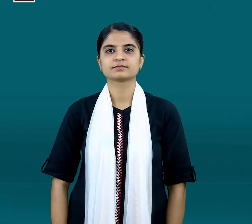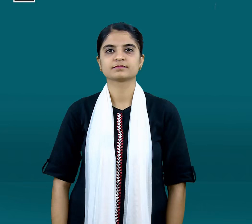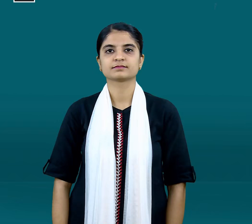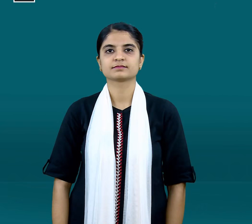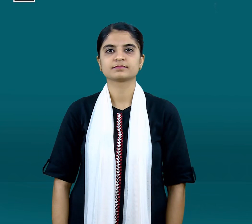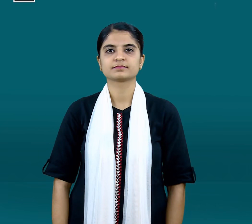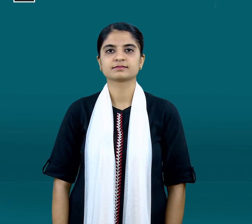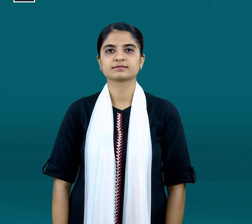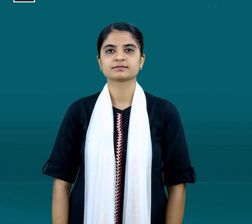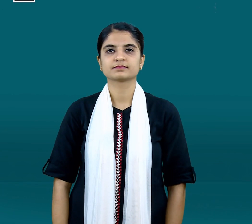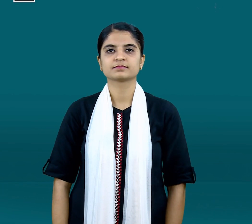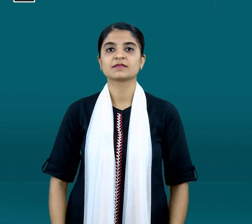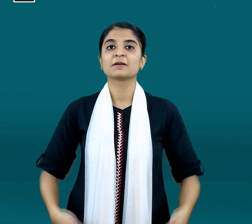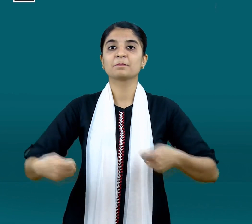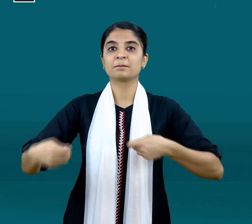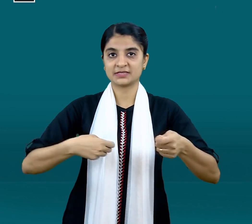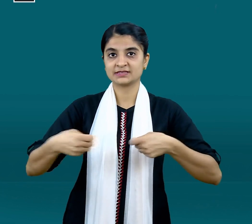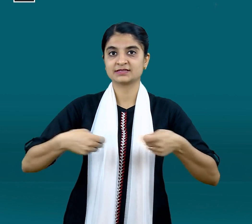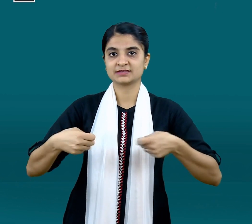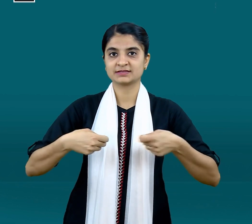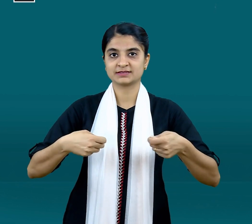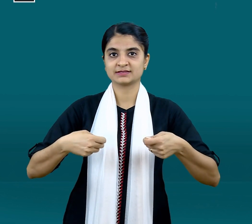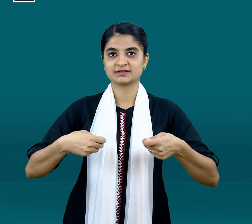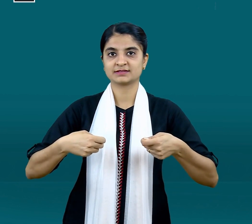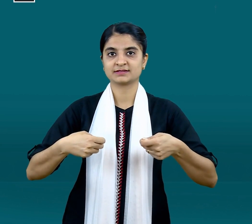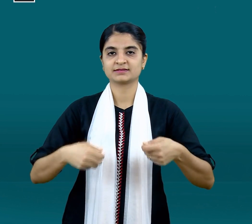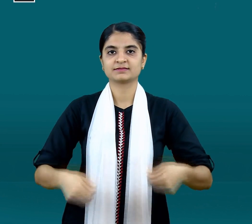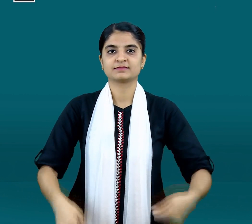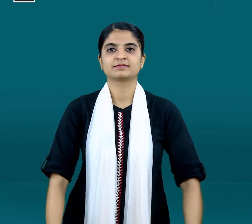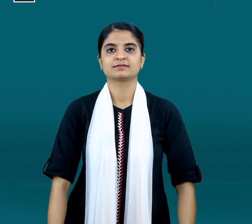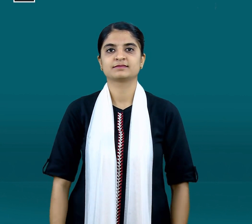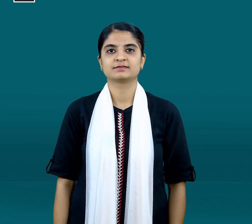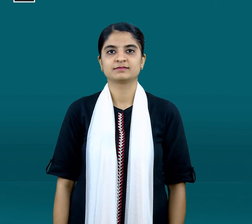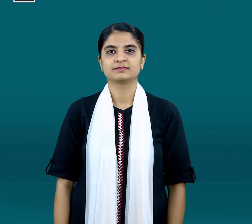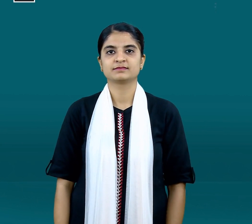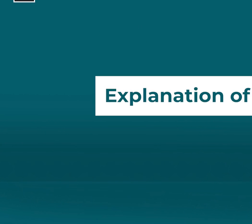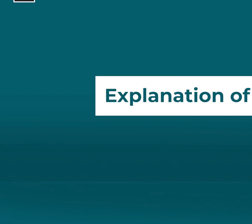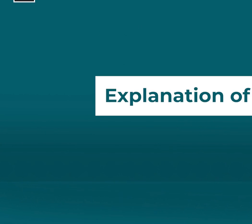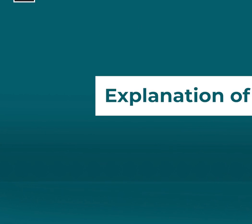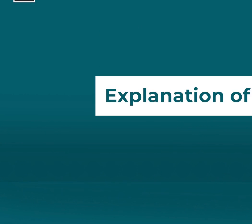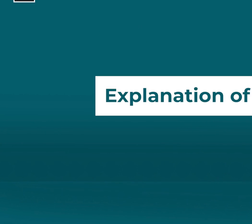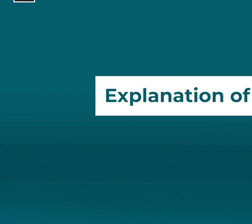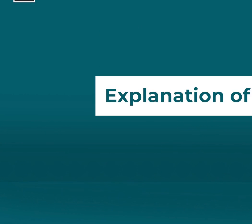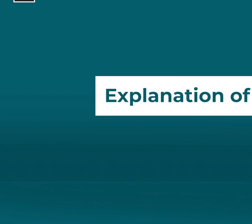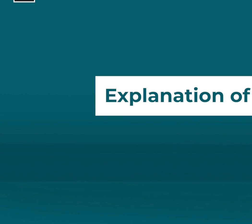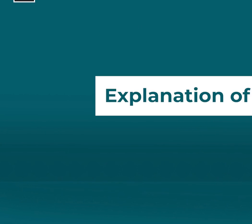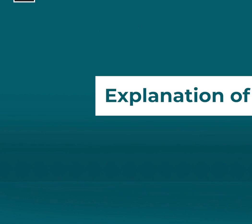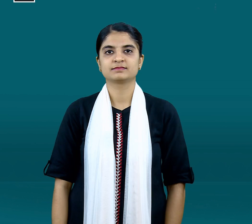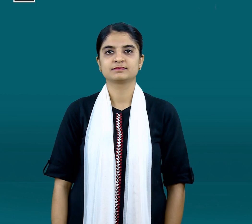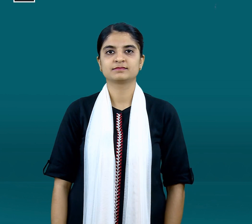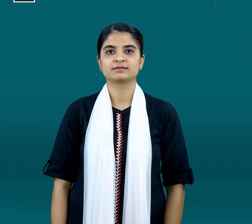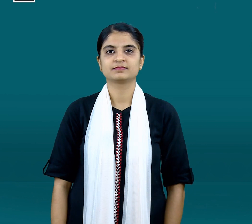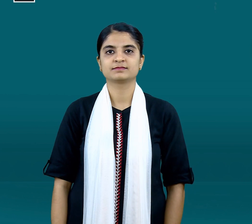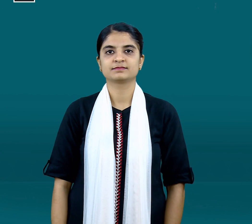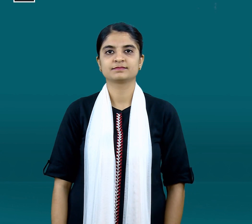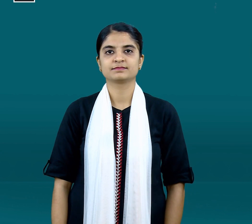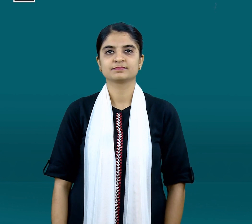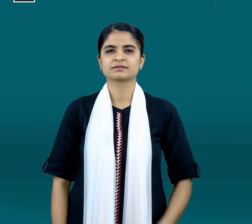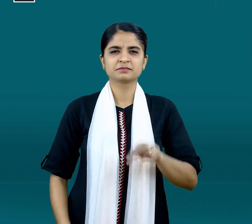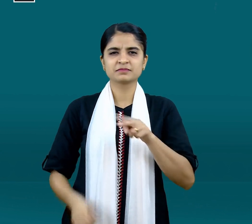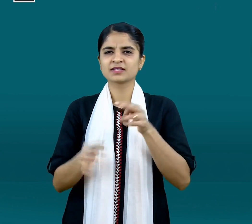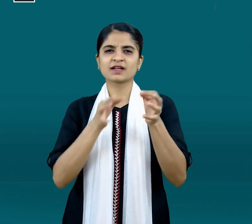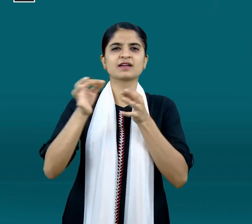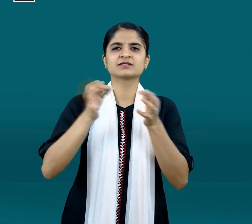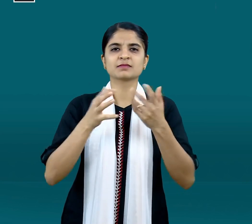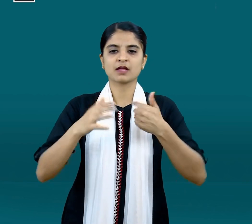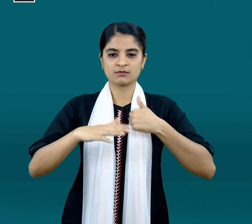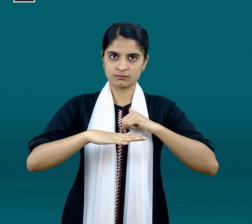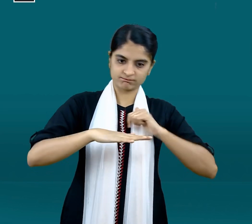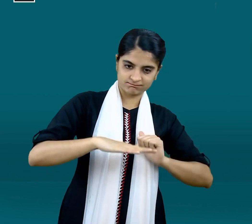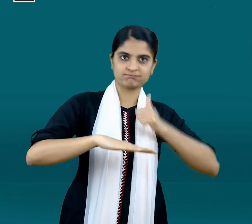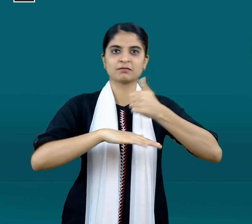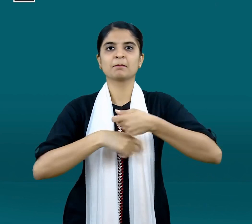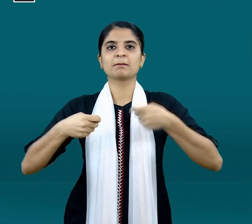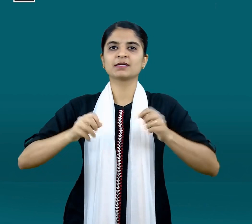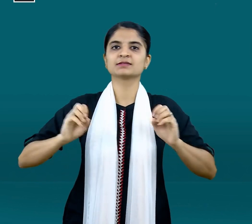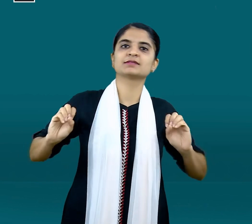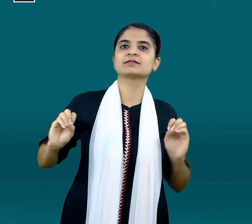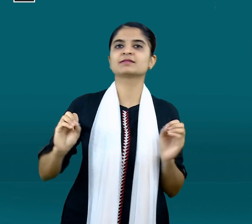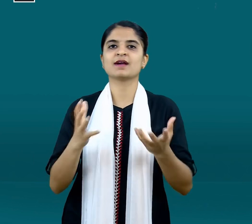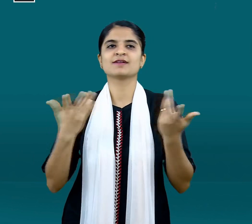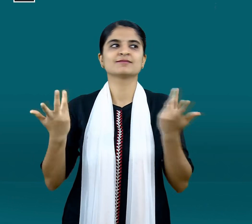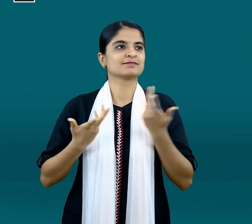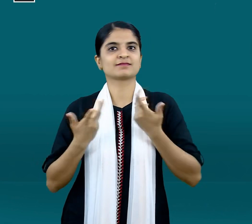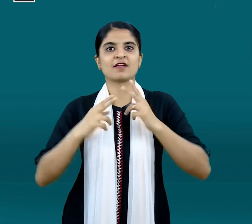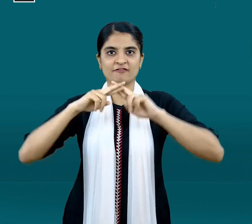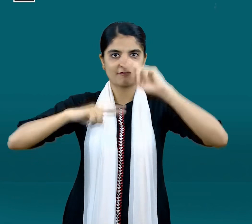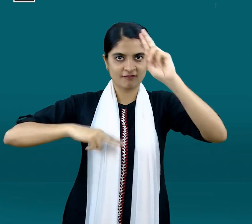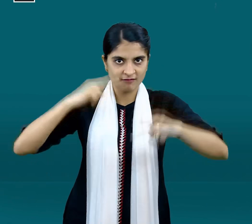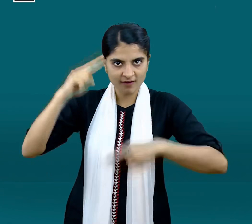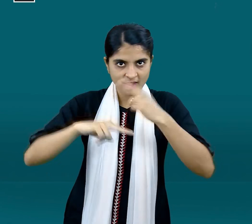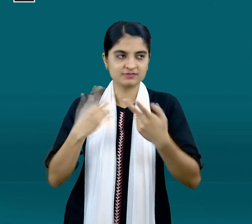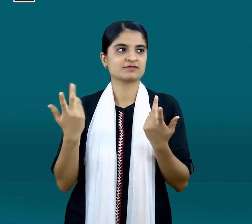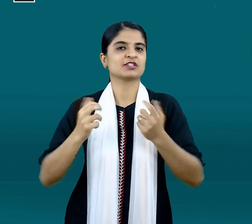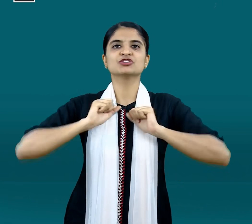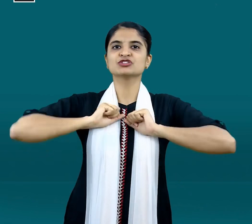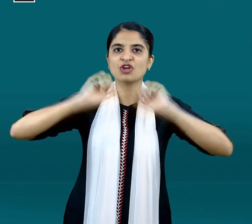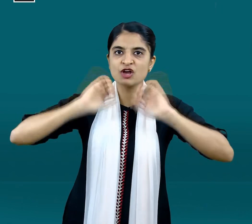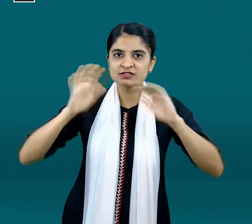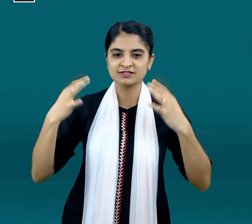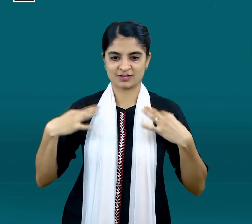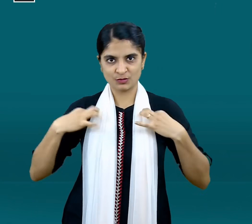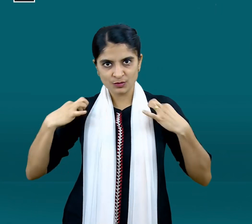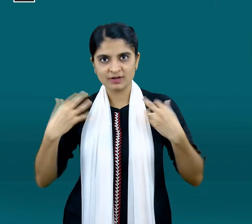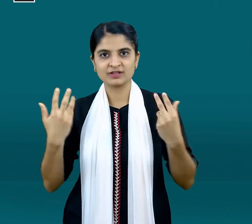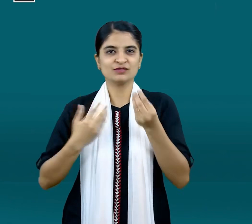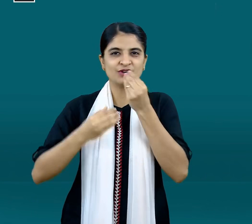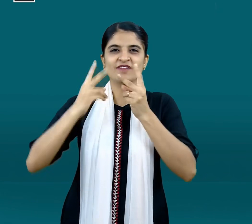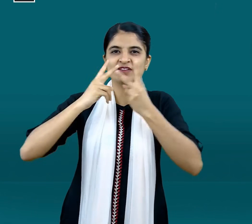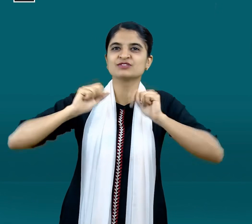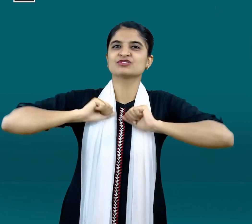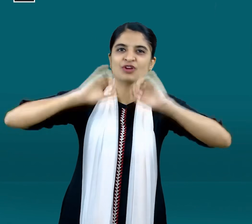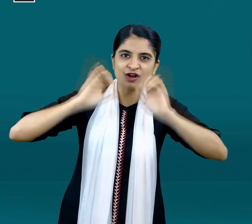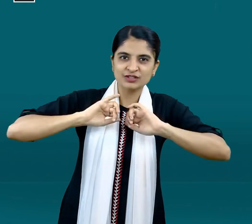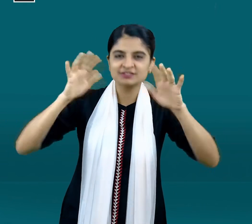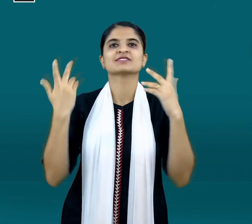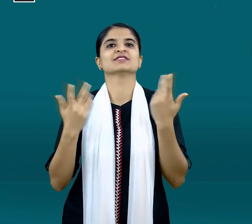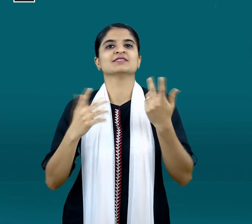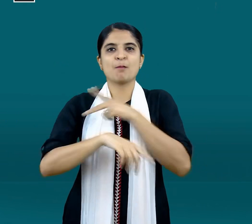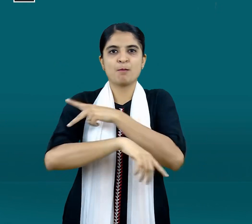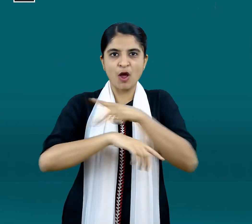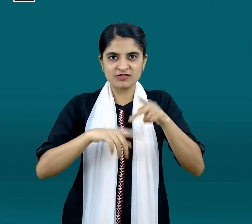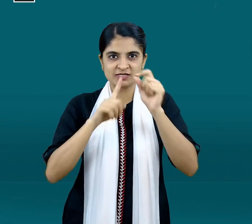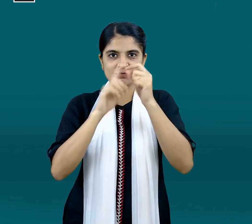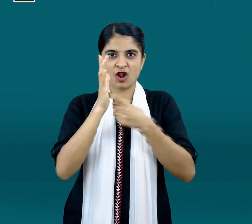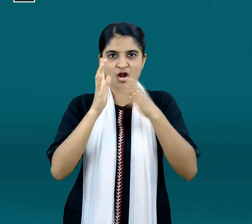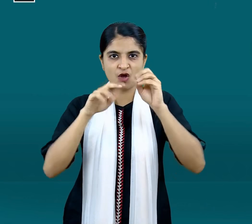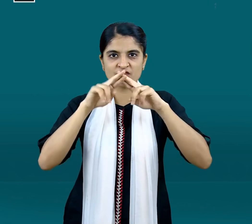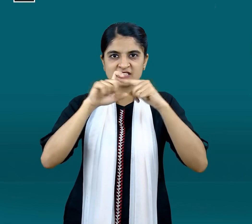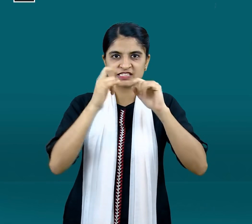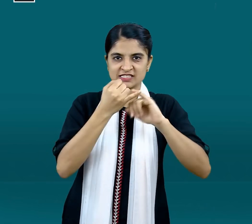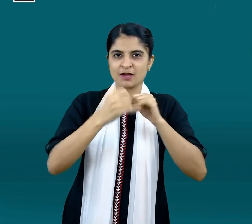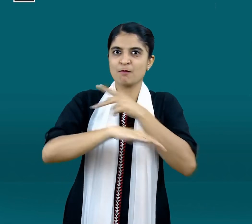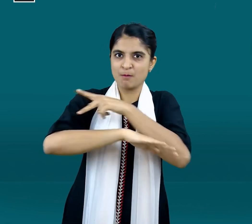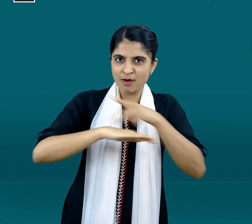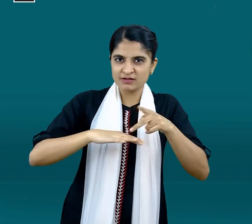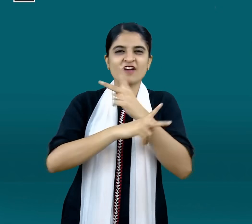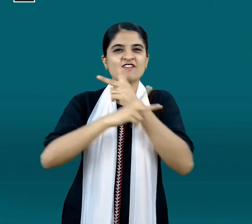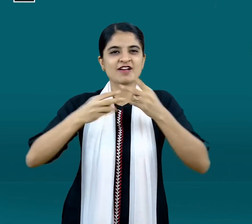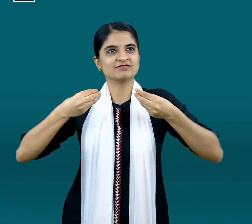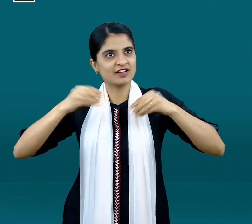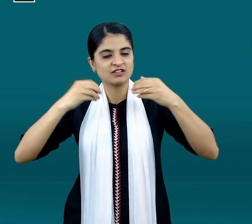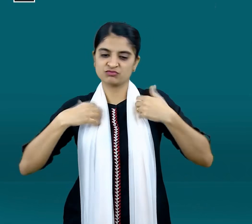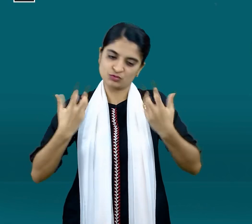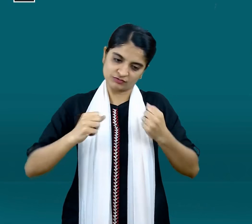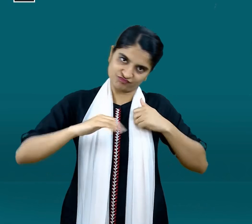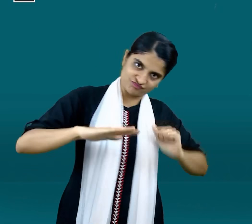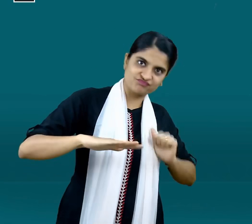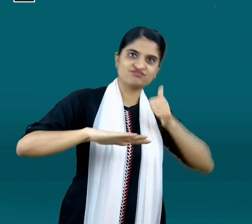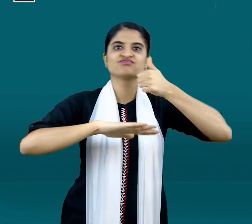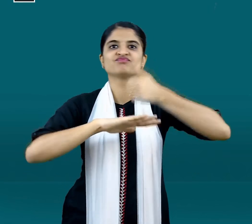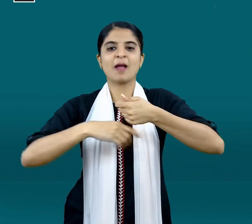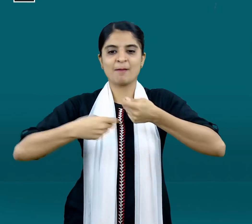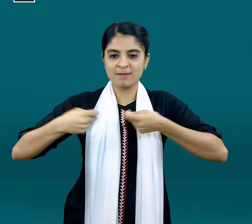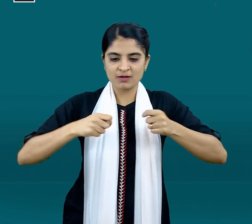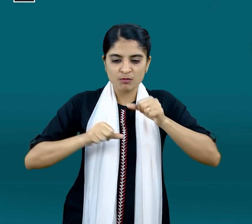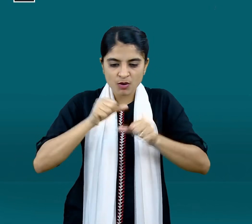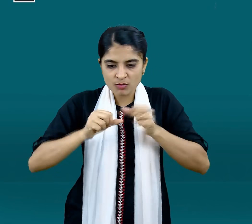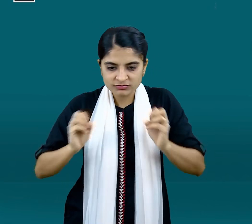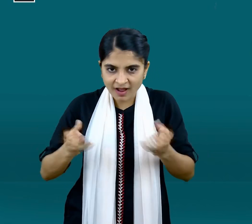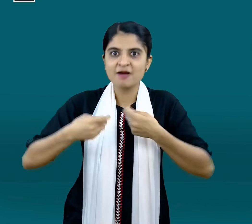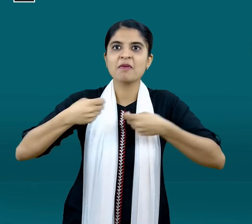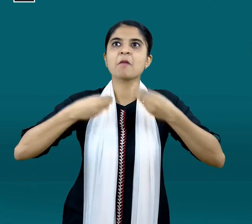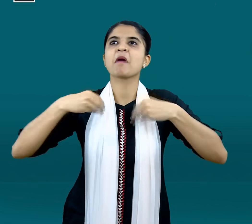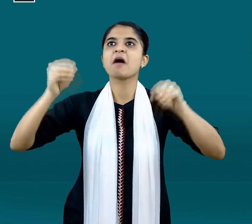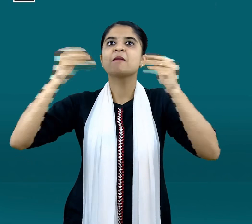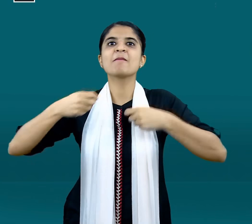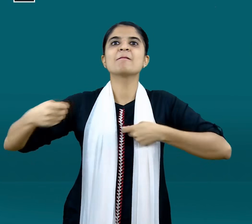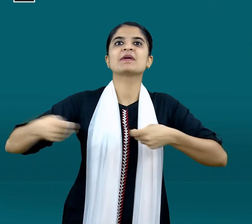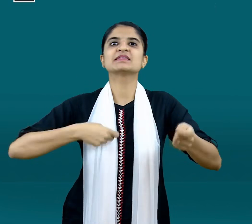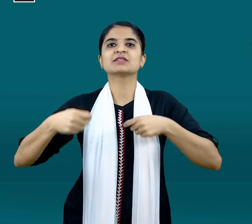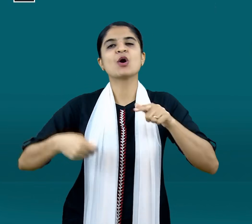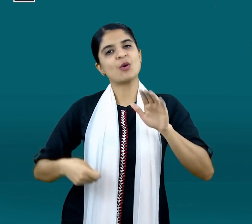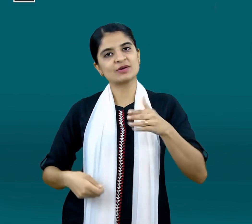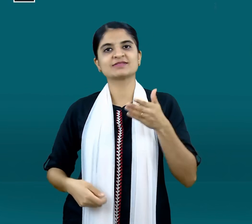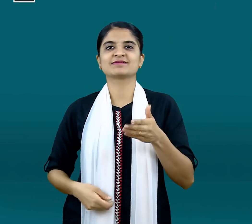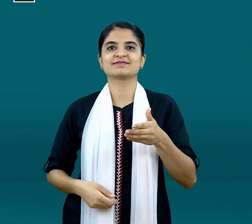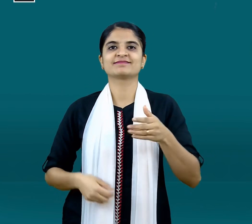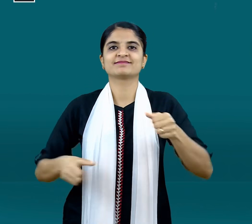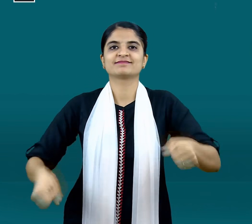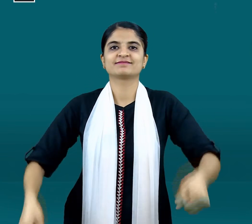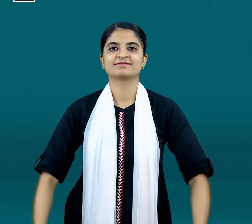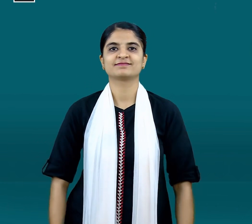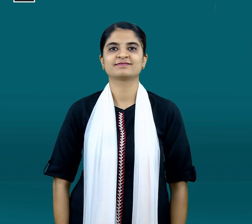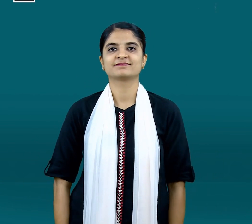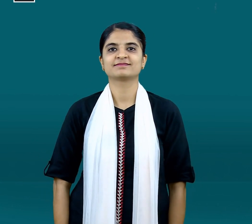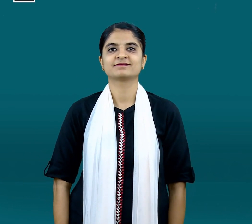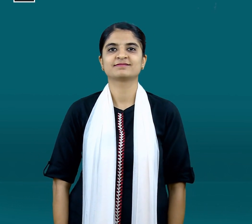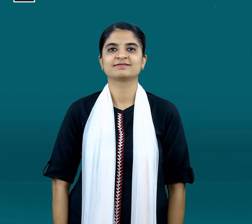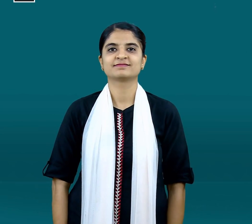Business